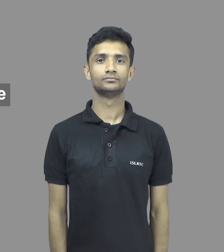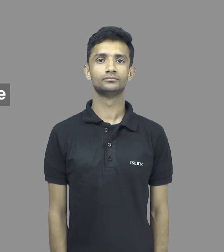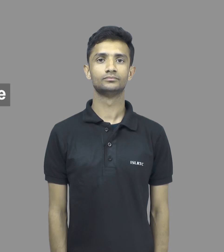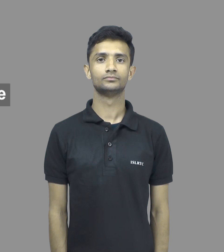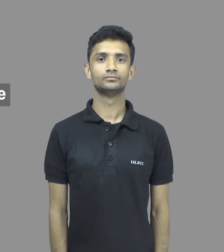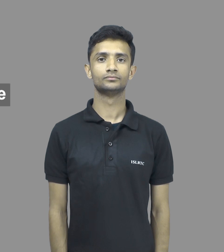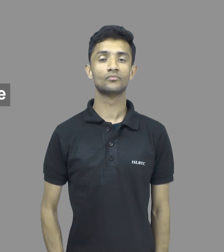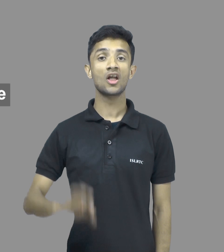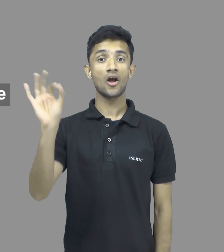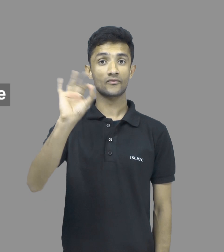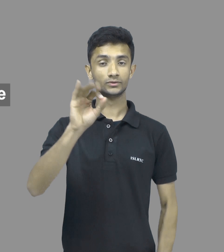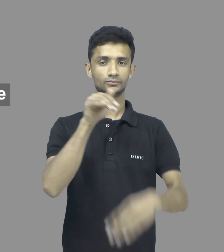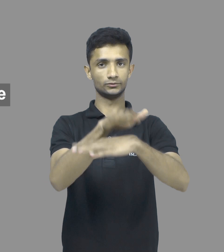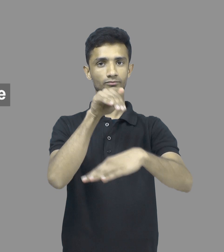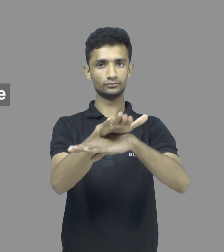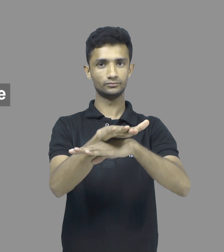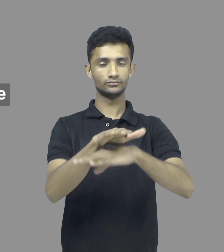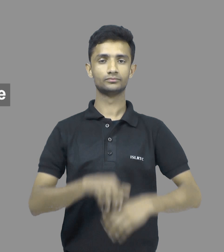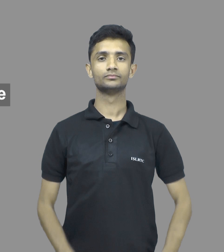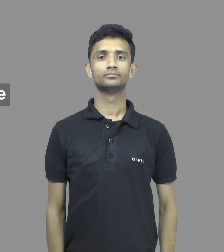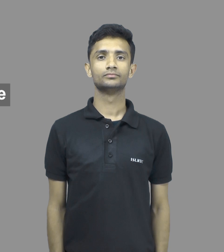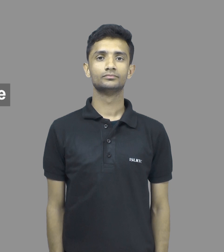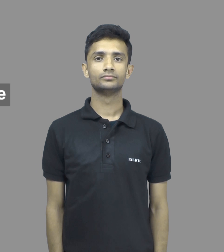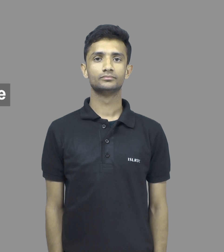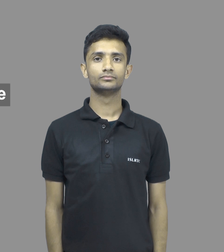Post Office